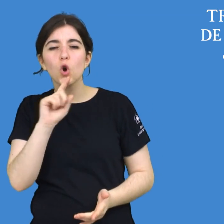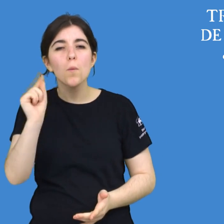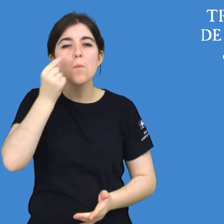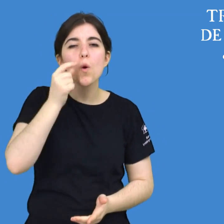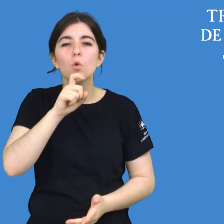descubrir